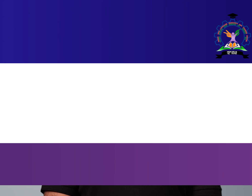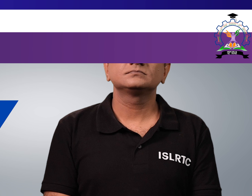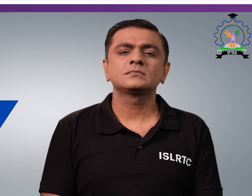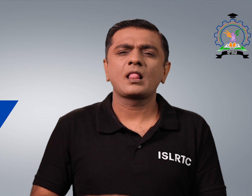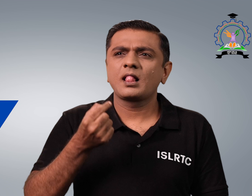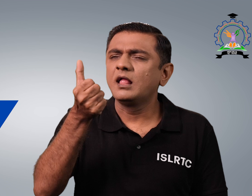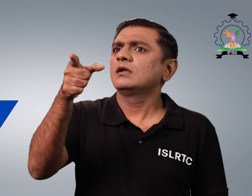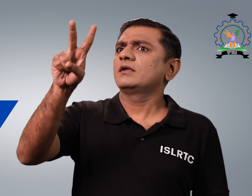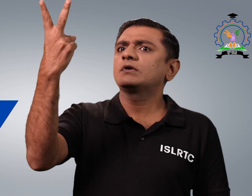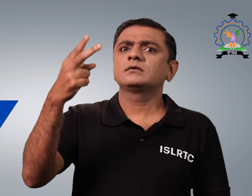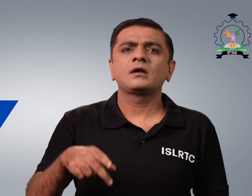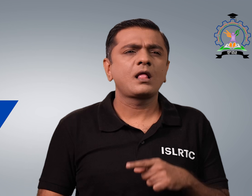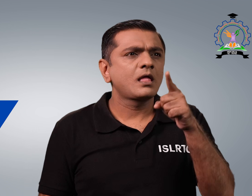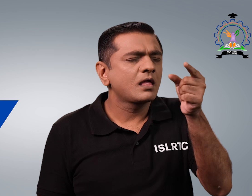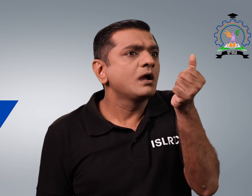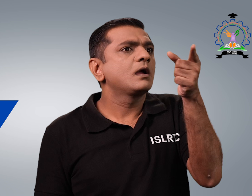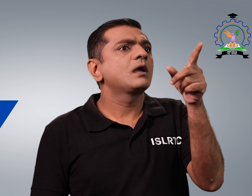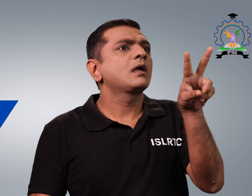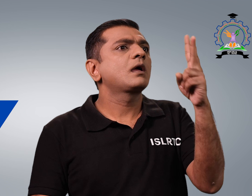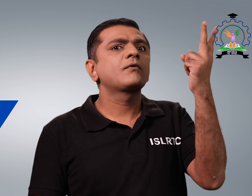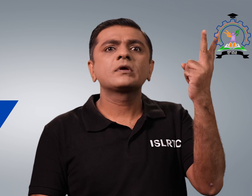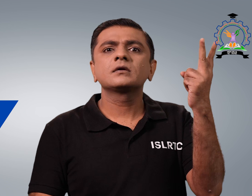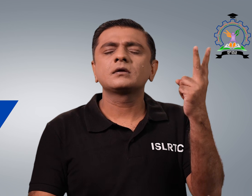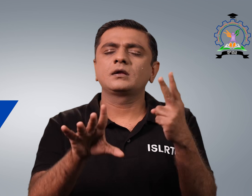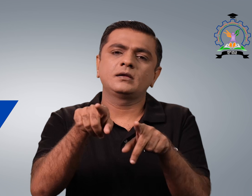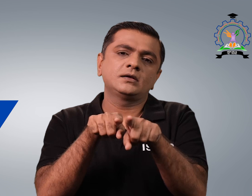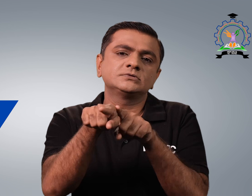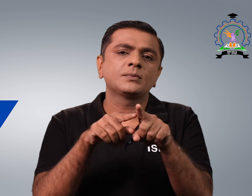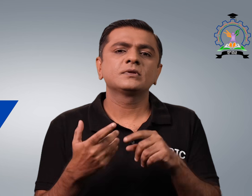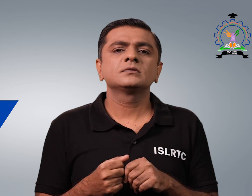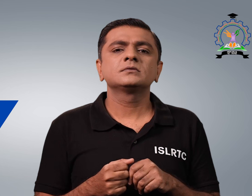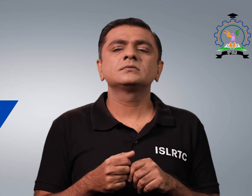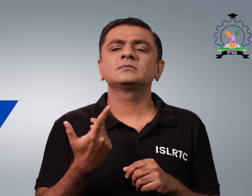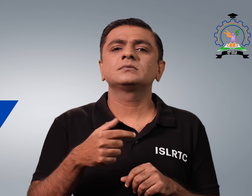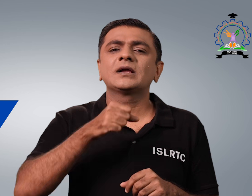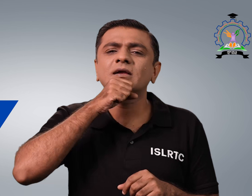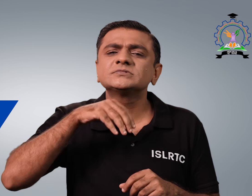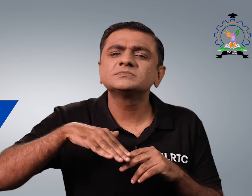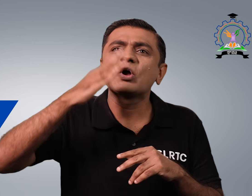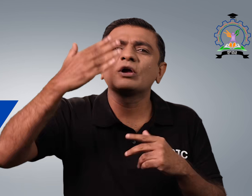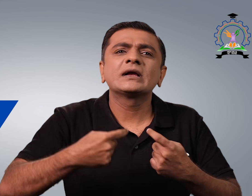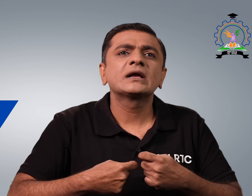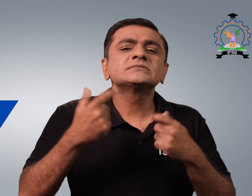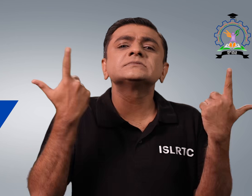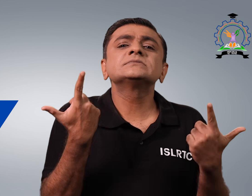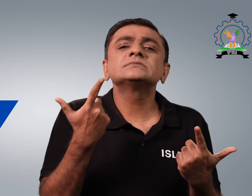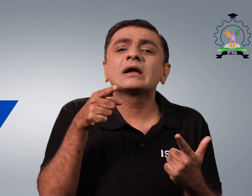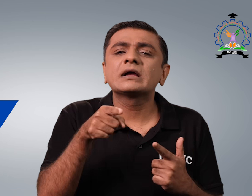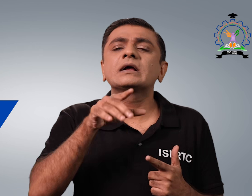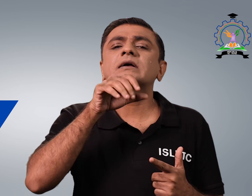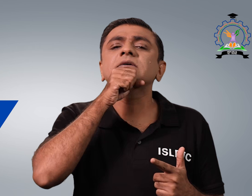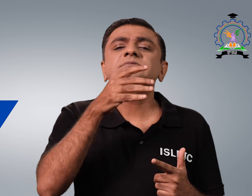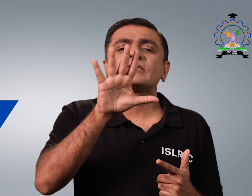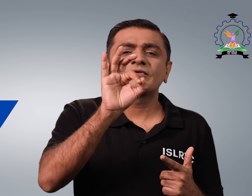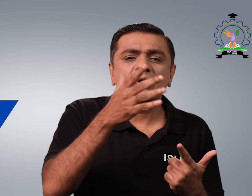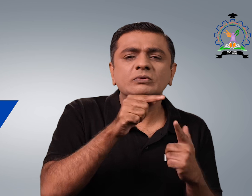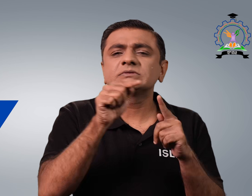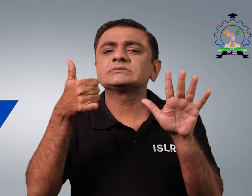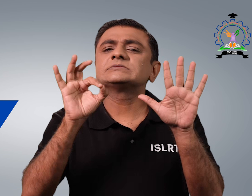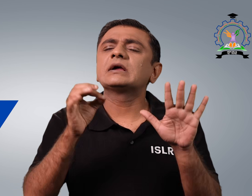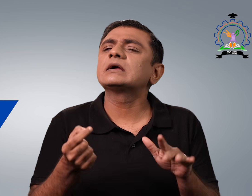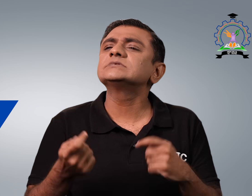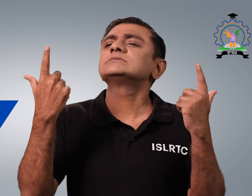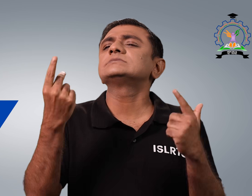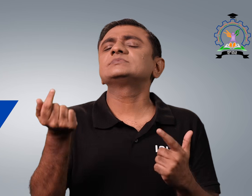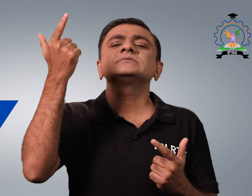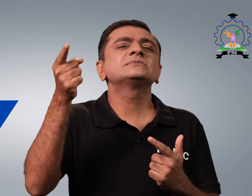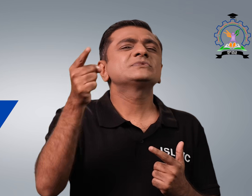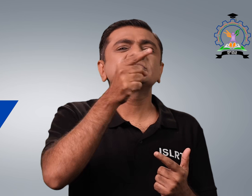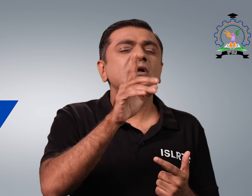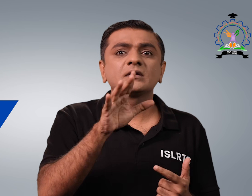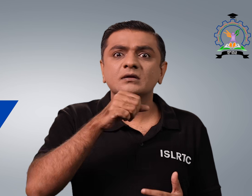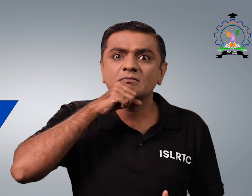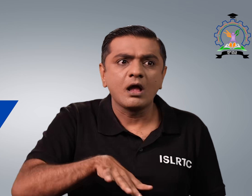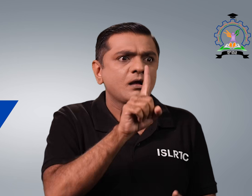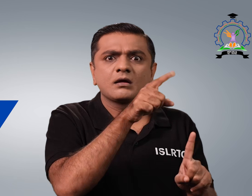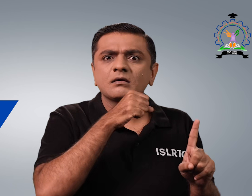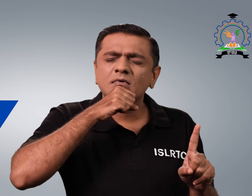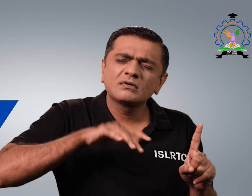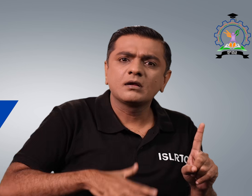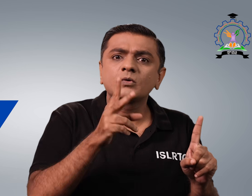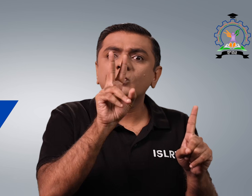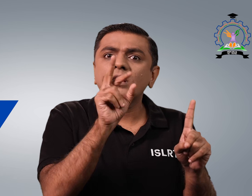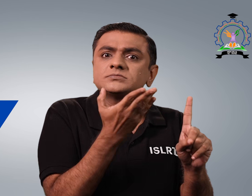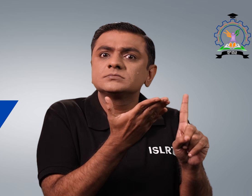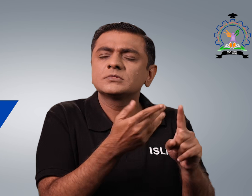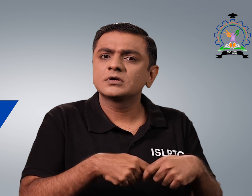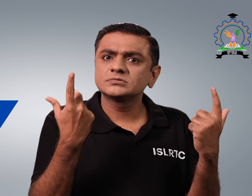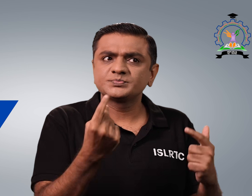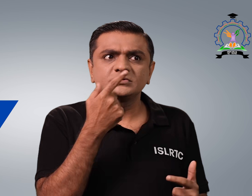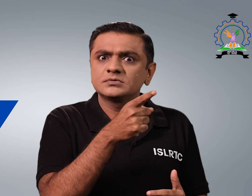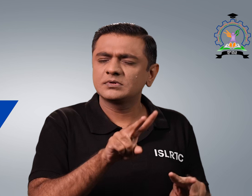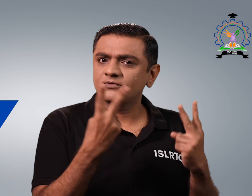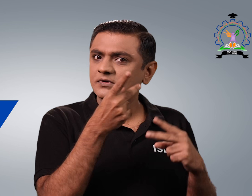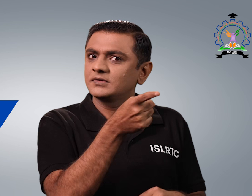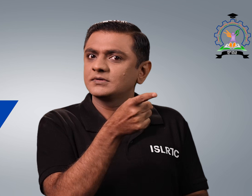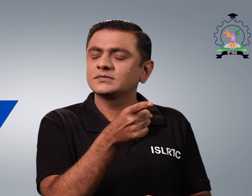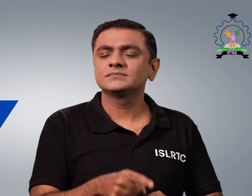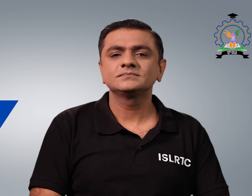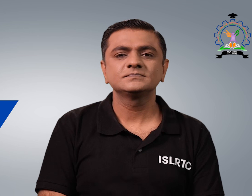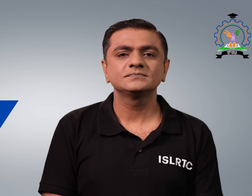It means something that is rare or not often found. For example, it is common for someone who is 50- 60 years old to become a millionaire, but it's uncommon for a 20-year-old.